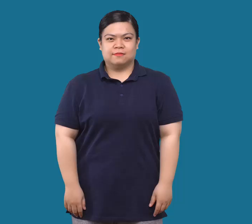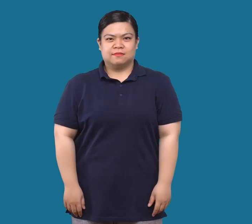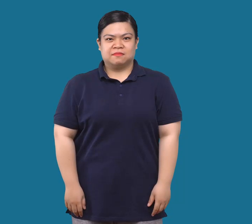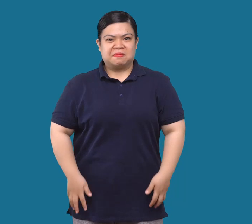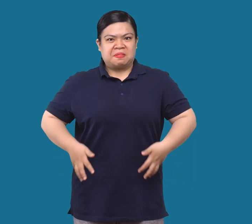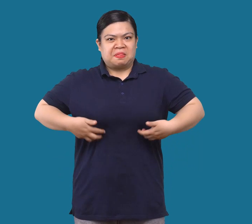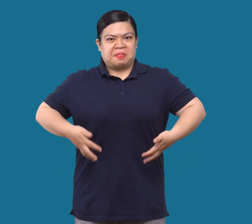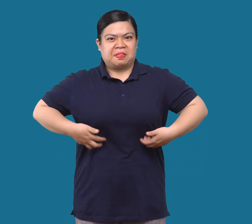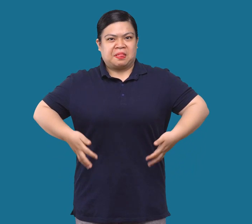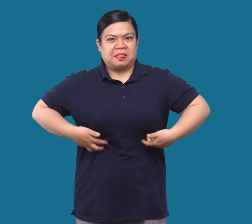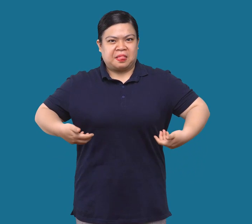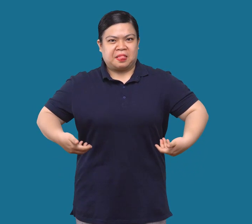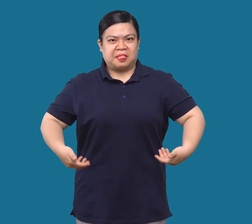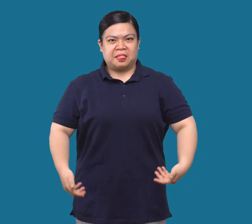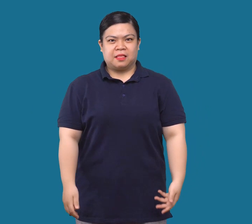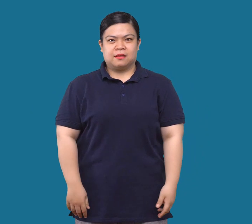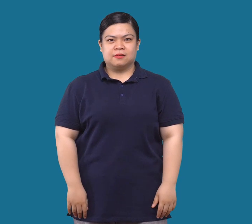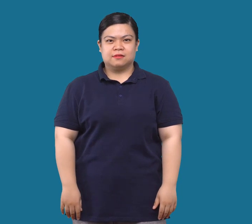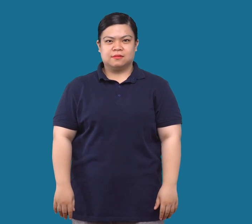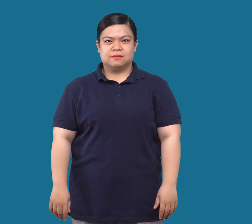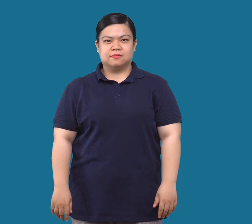tham lam